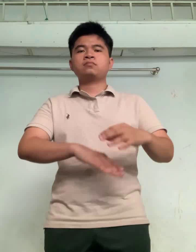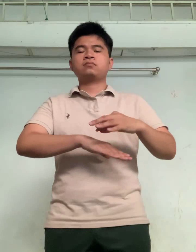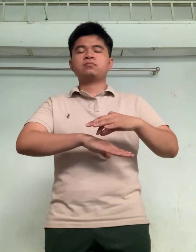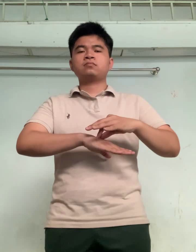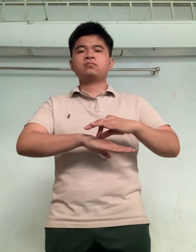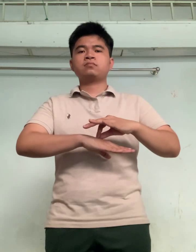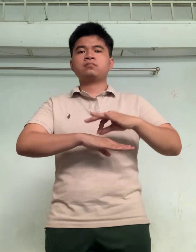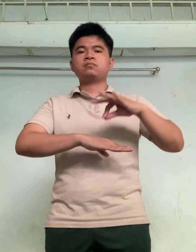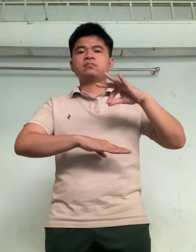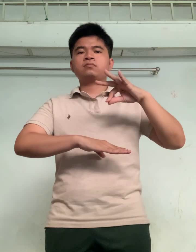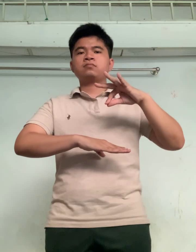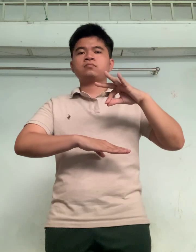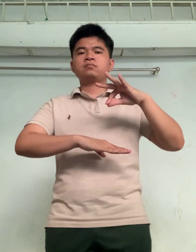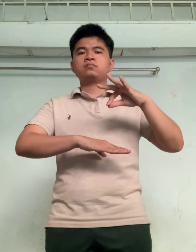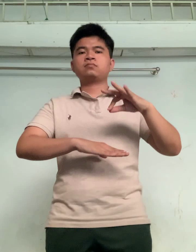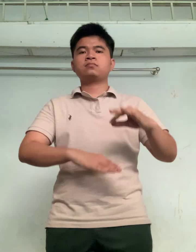tuan